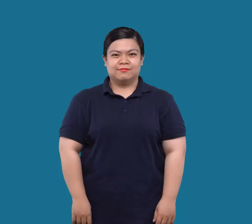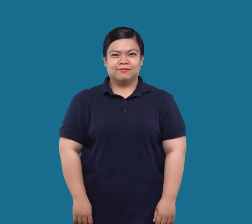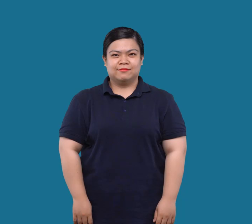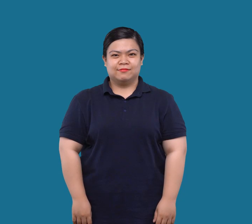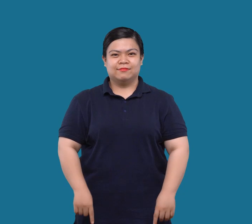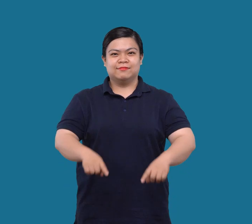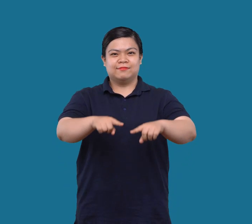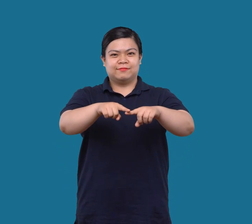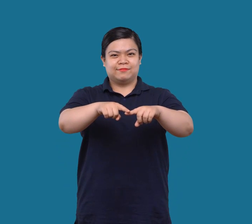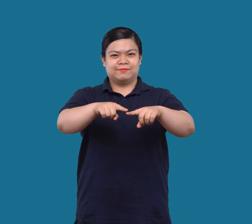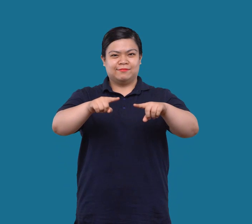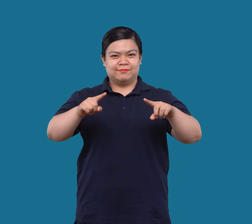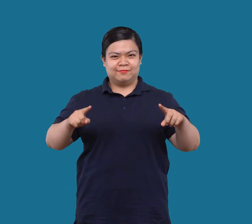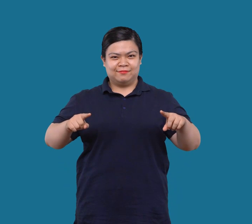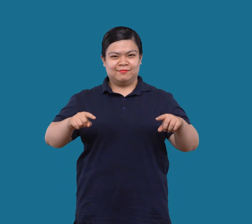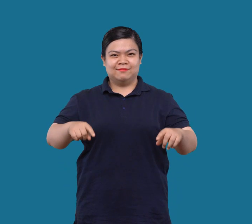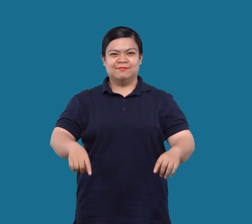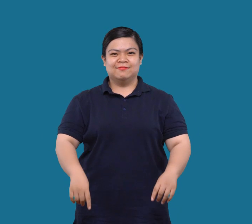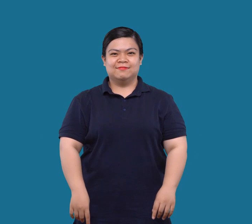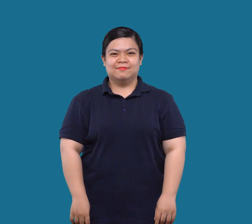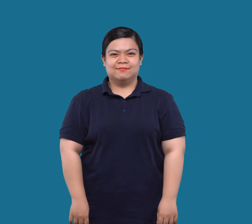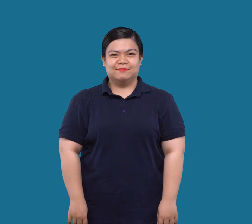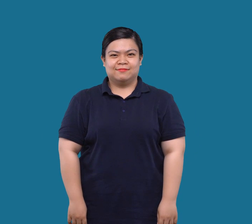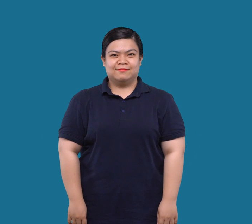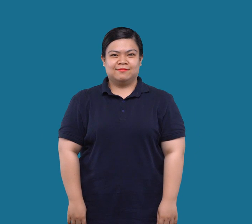dép quai hậu